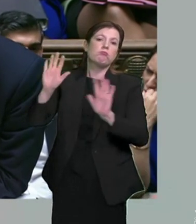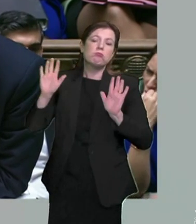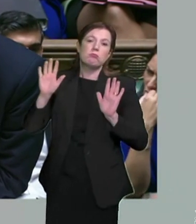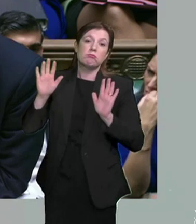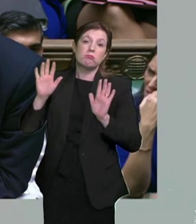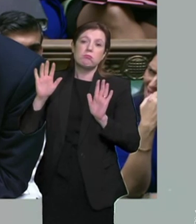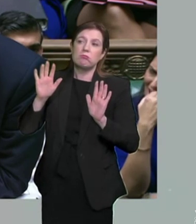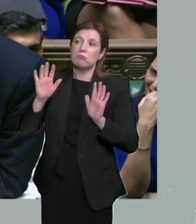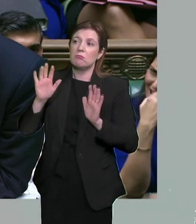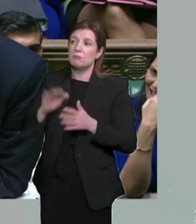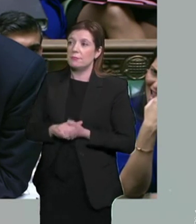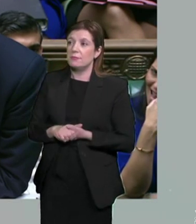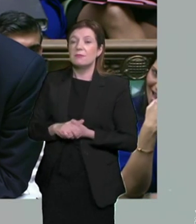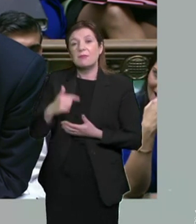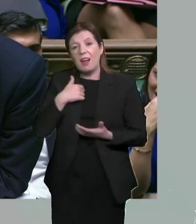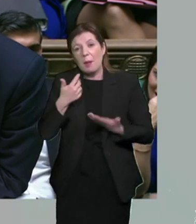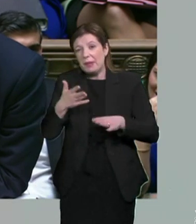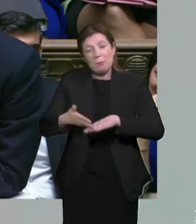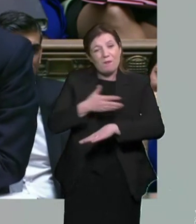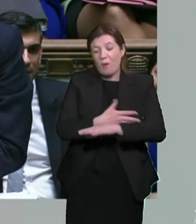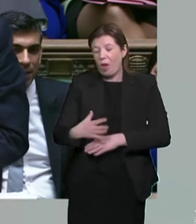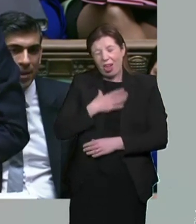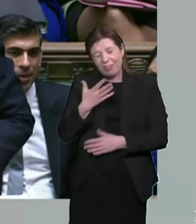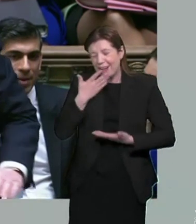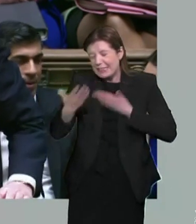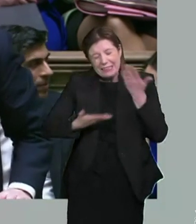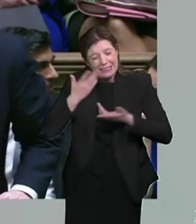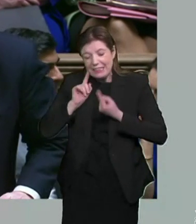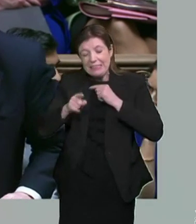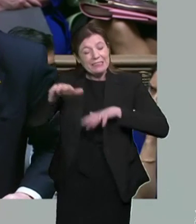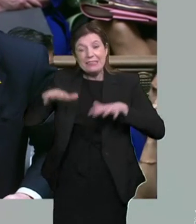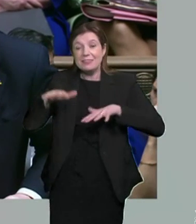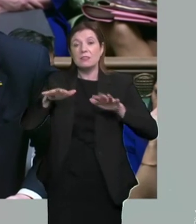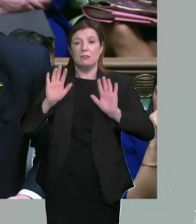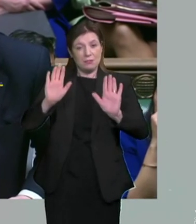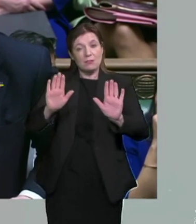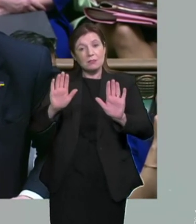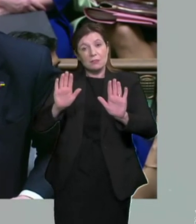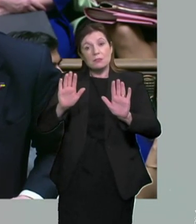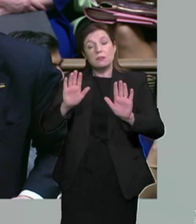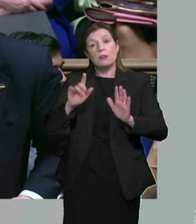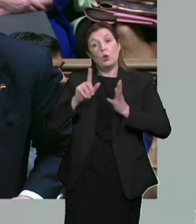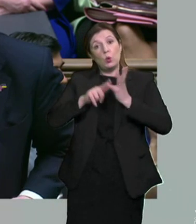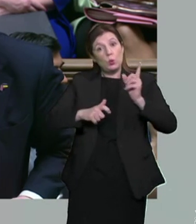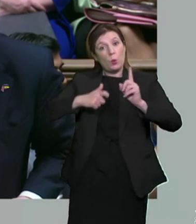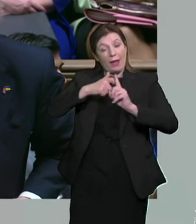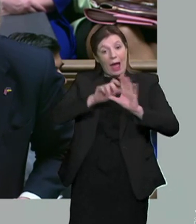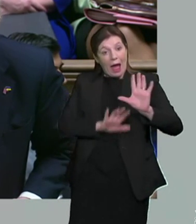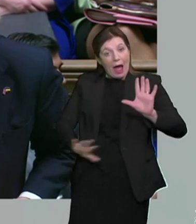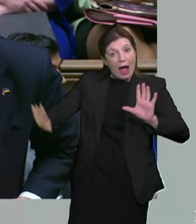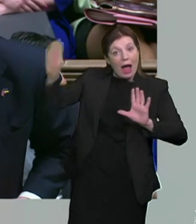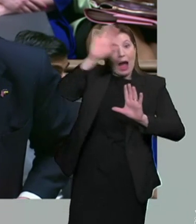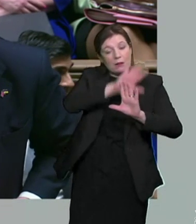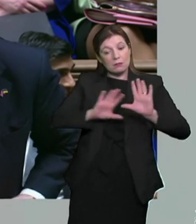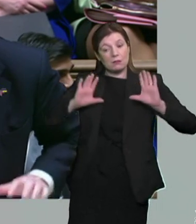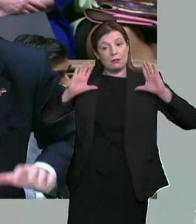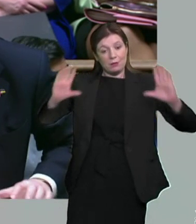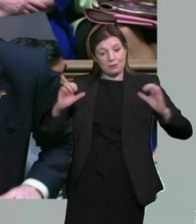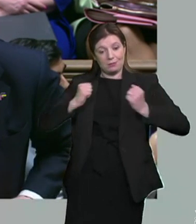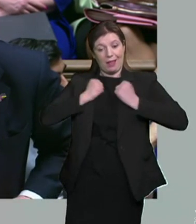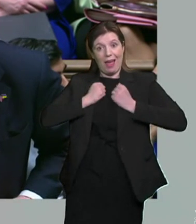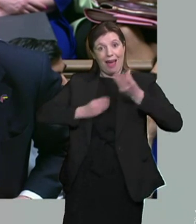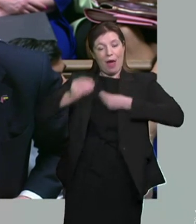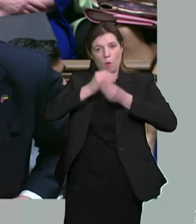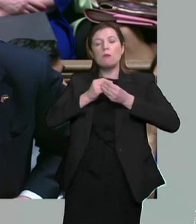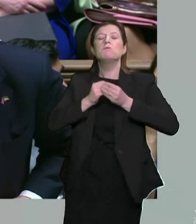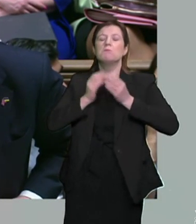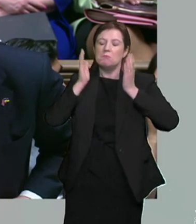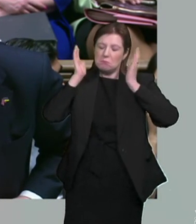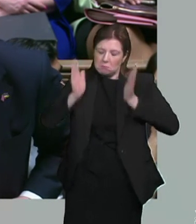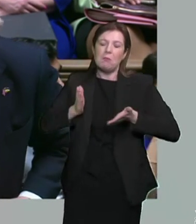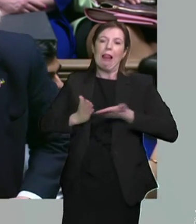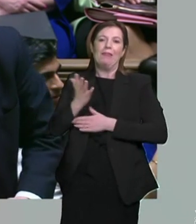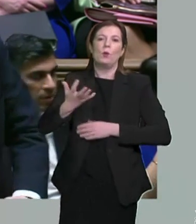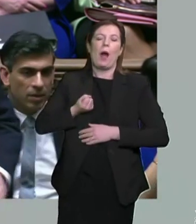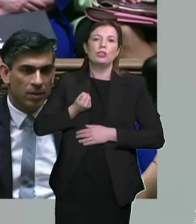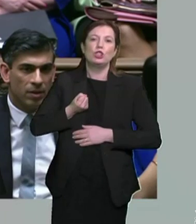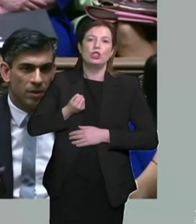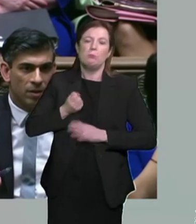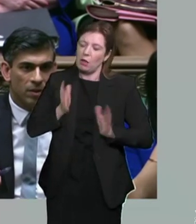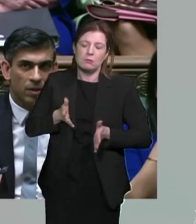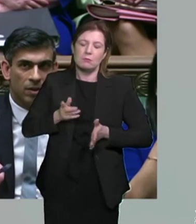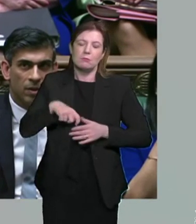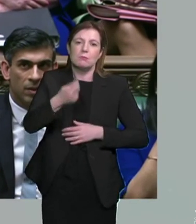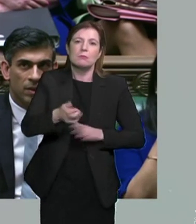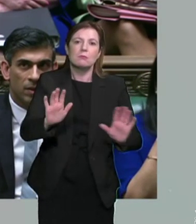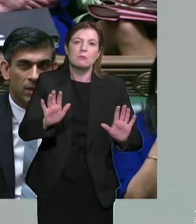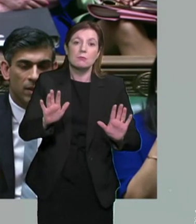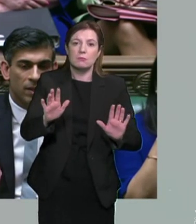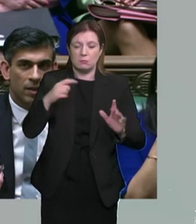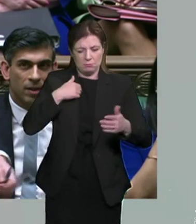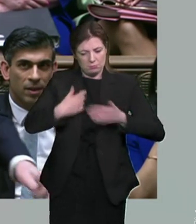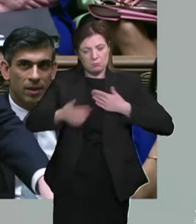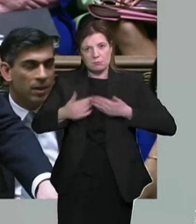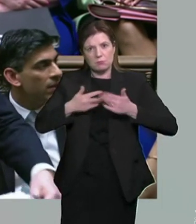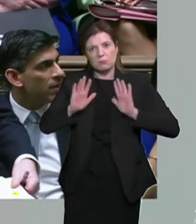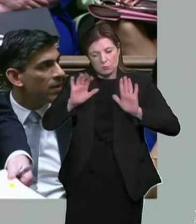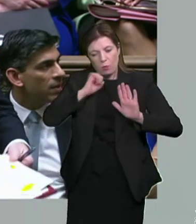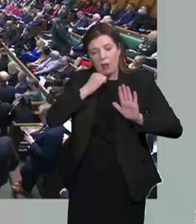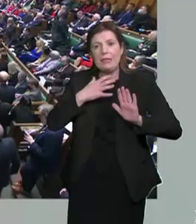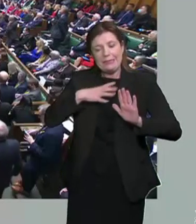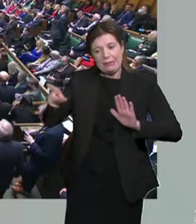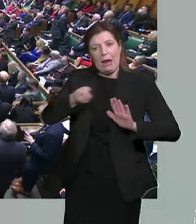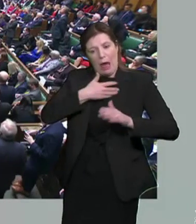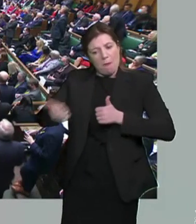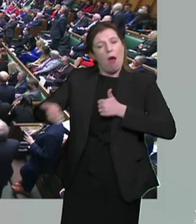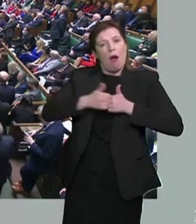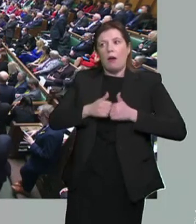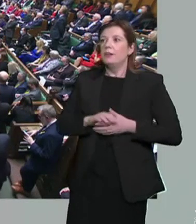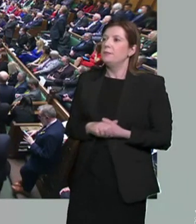I anticipated his question earlier on. We are going to make sure that everybody working in the UK exclusive economic zone gets paid the living wage, and we will do it as fast as we possibly can with the Opposition’s assistance.